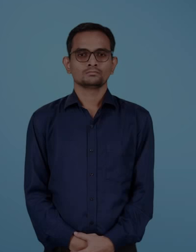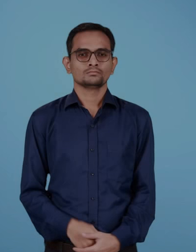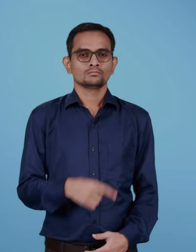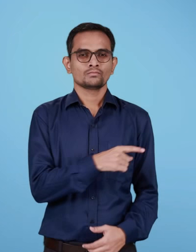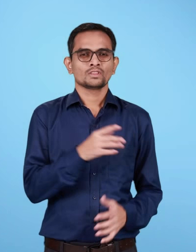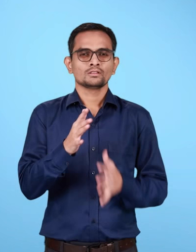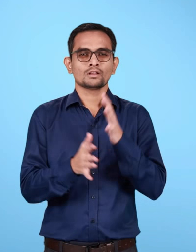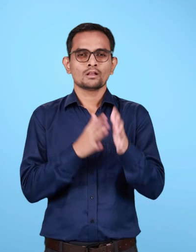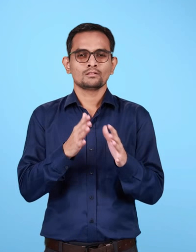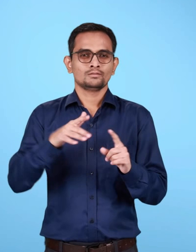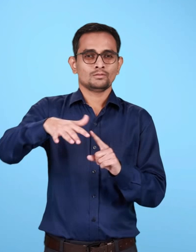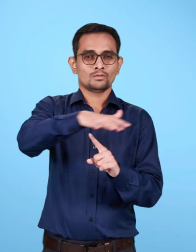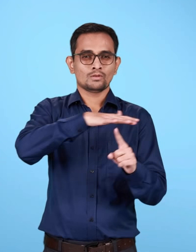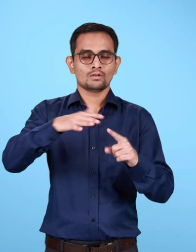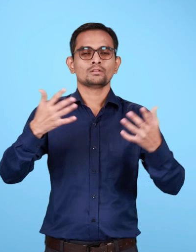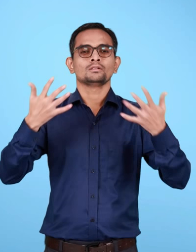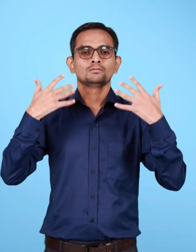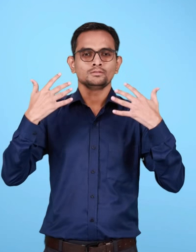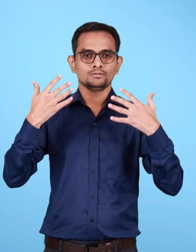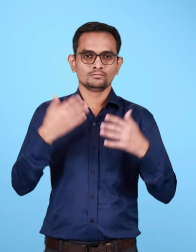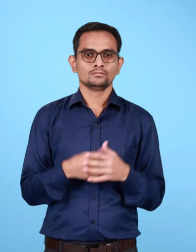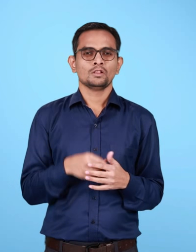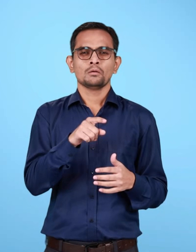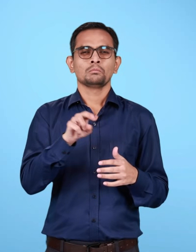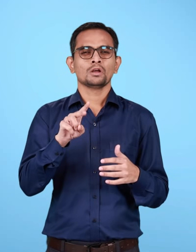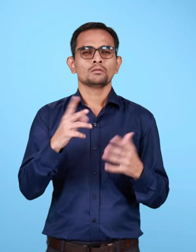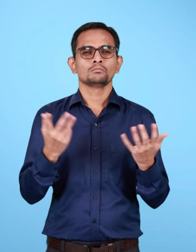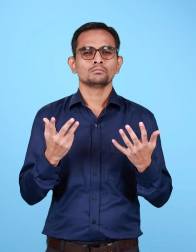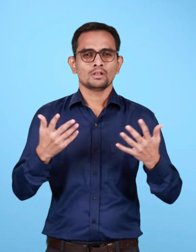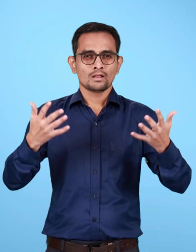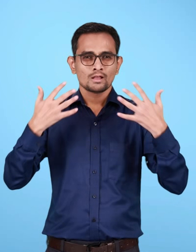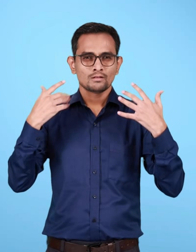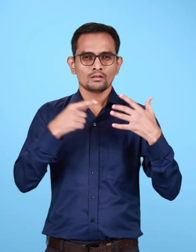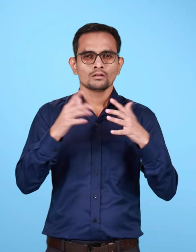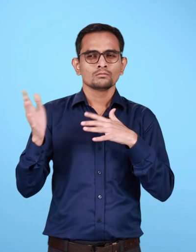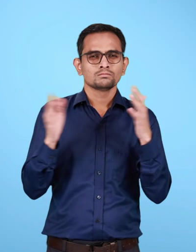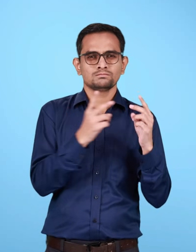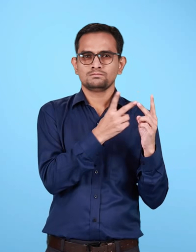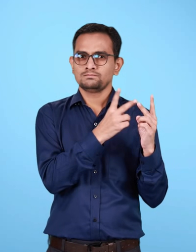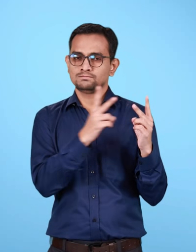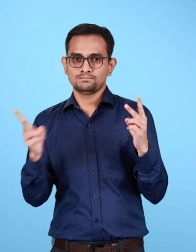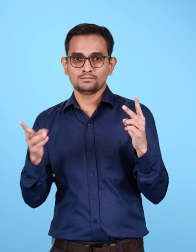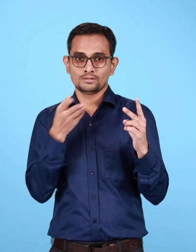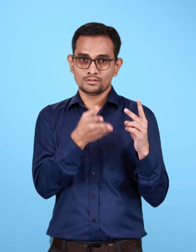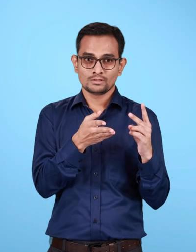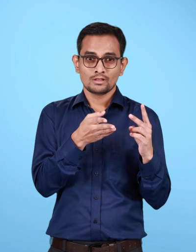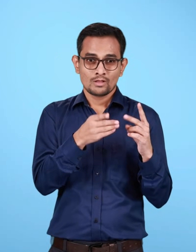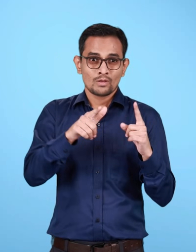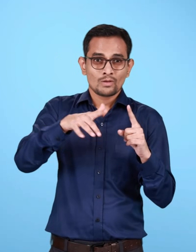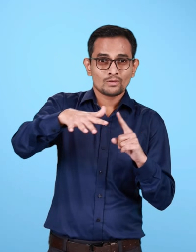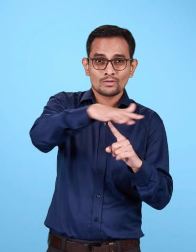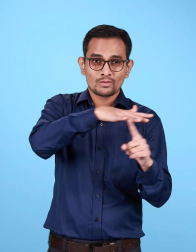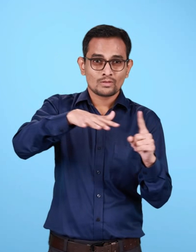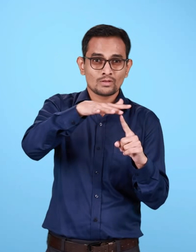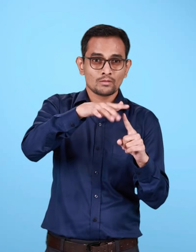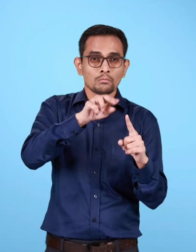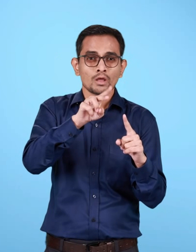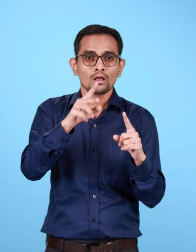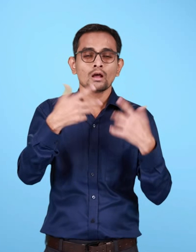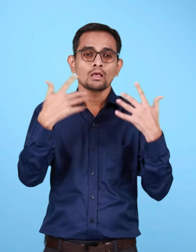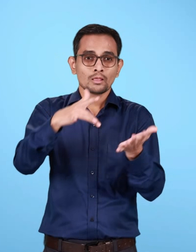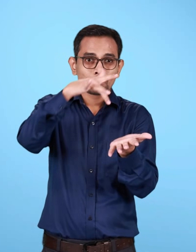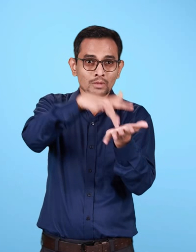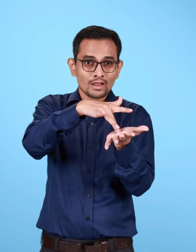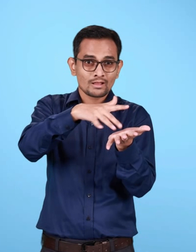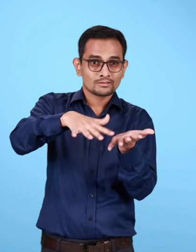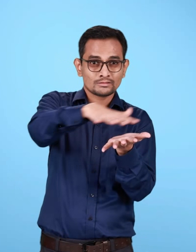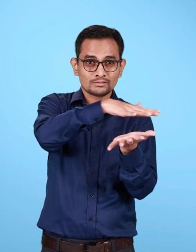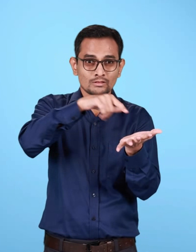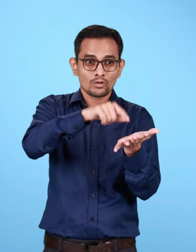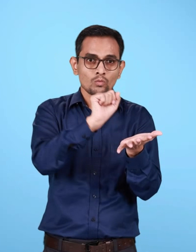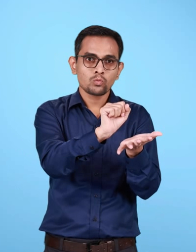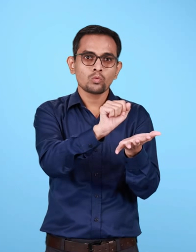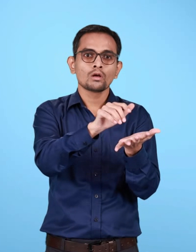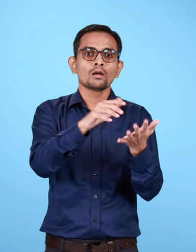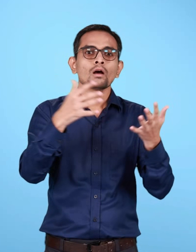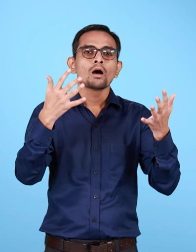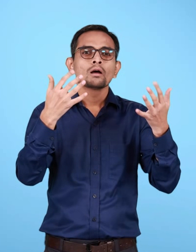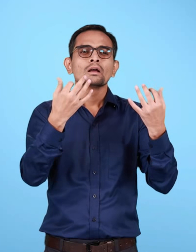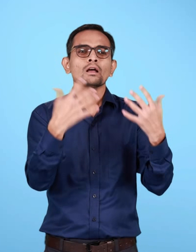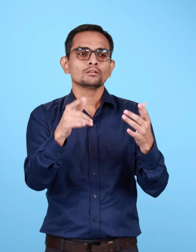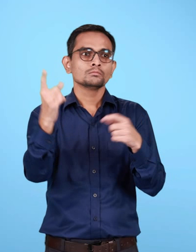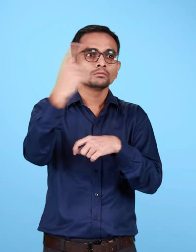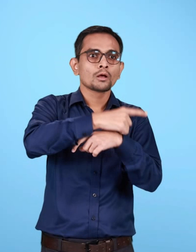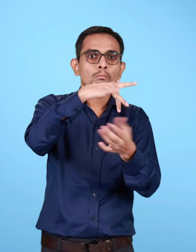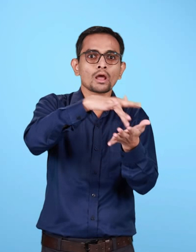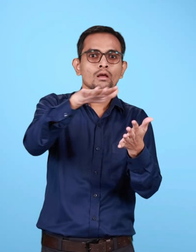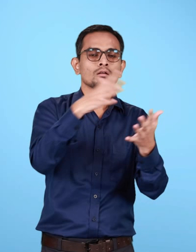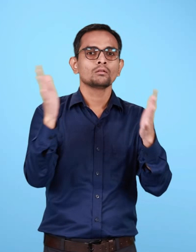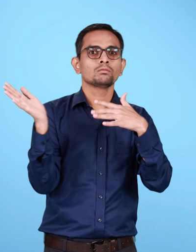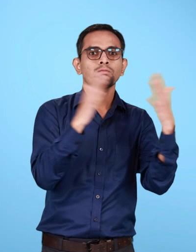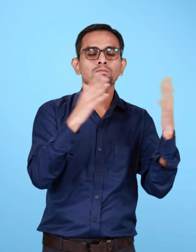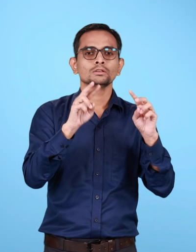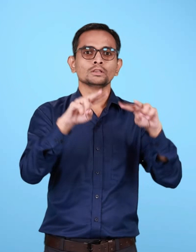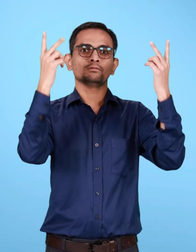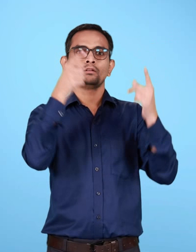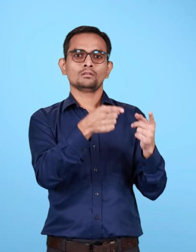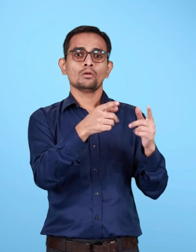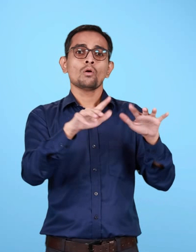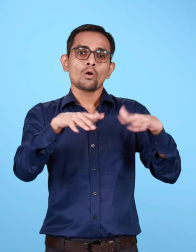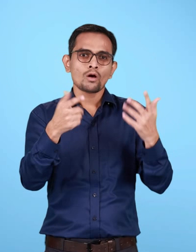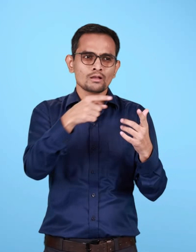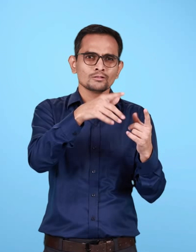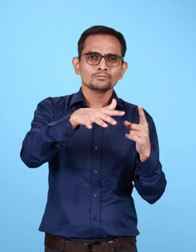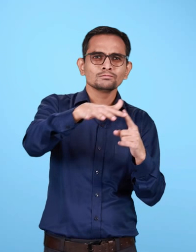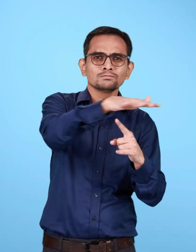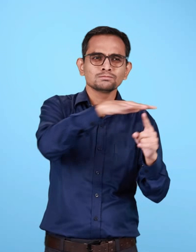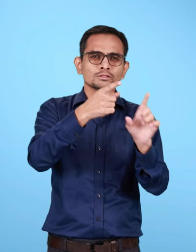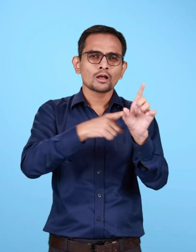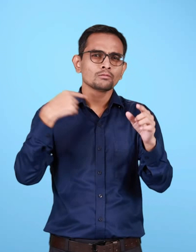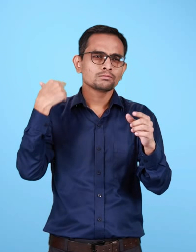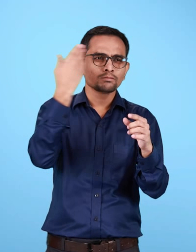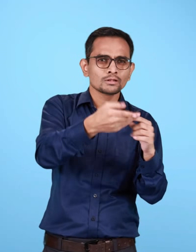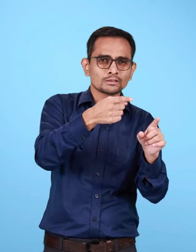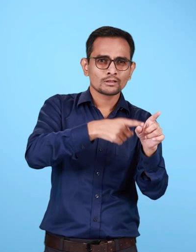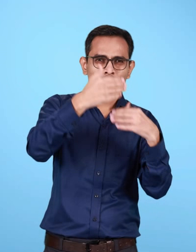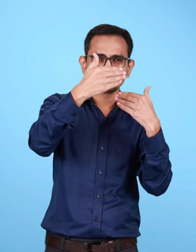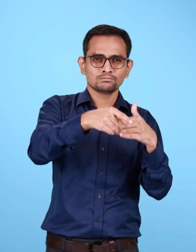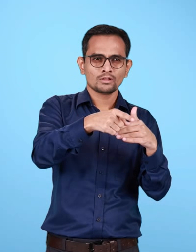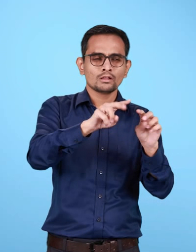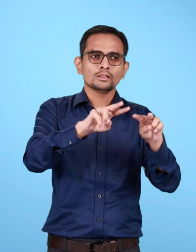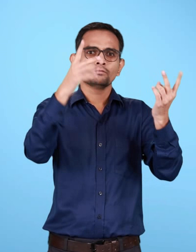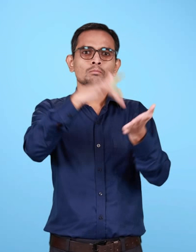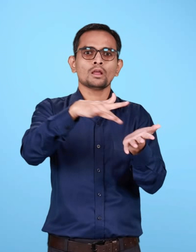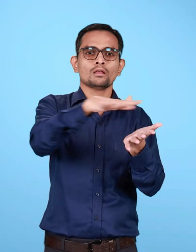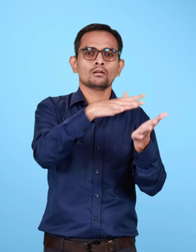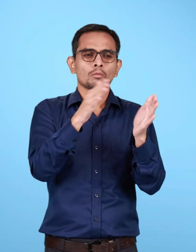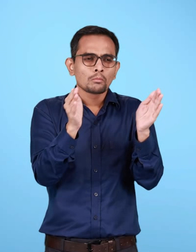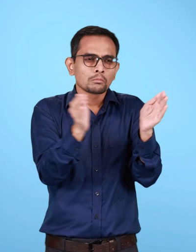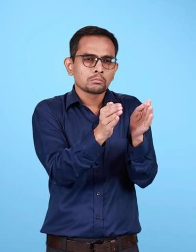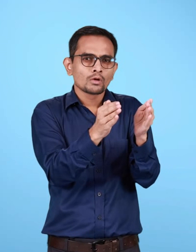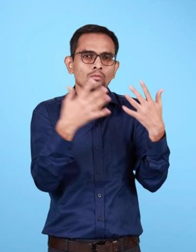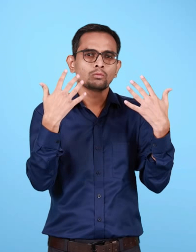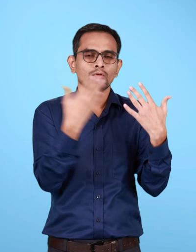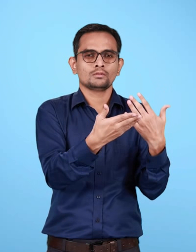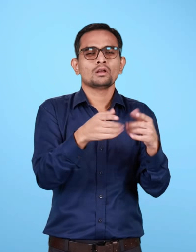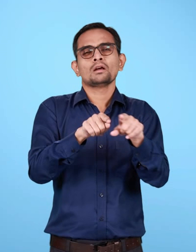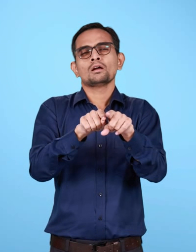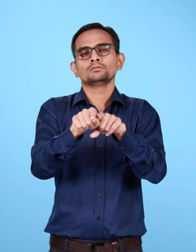Local Winds The sign for local winds is this. Winds can be of different types. Local winds are those that blow only during a particular period of the day or year in a small area.